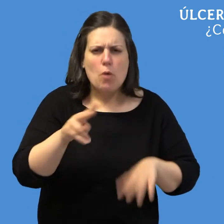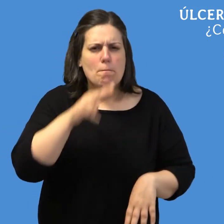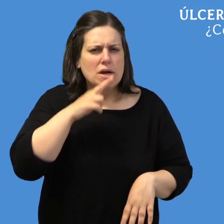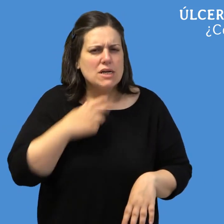pis